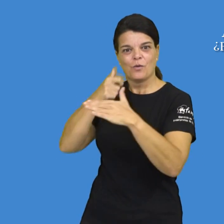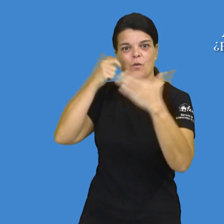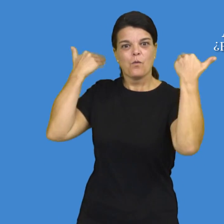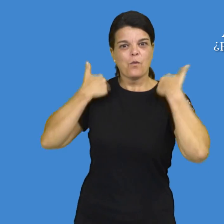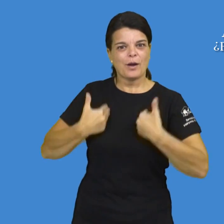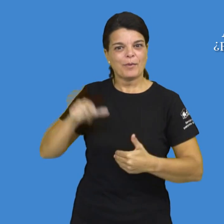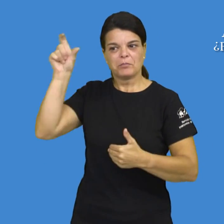cuerpo